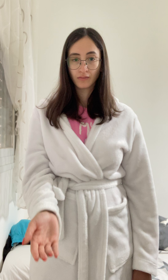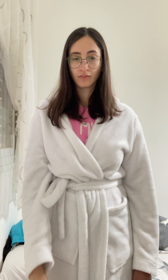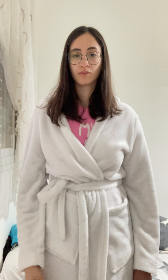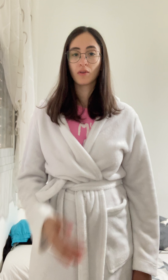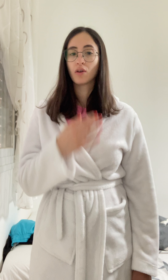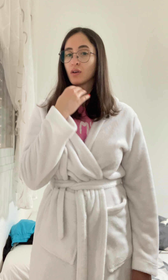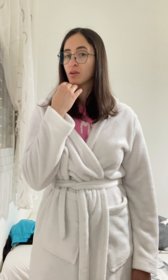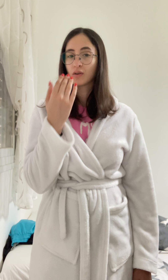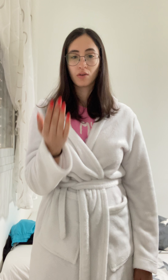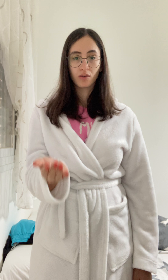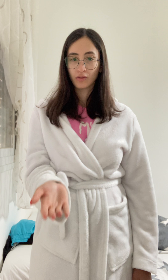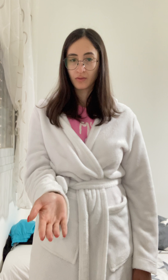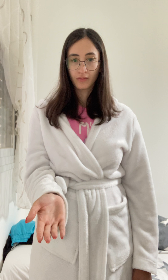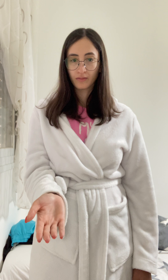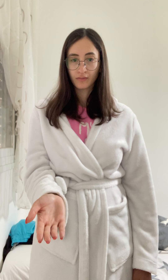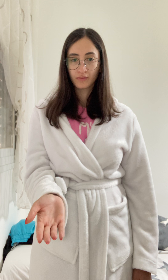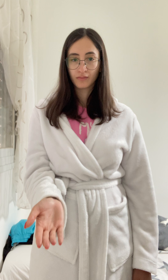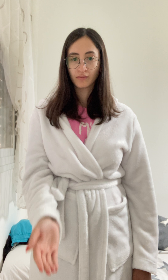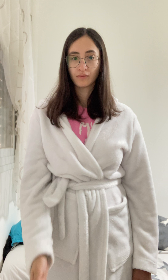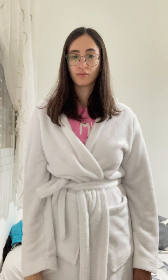לא טוב